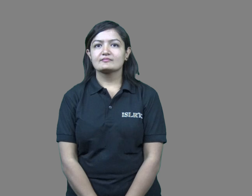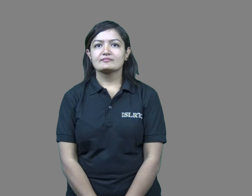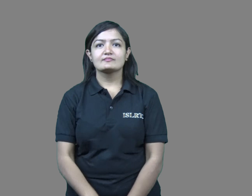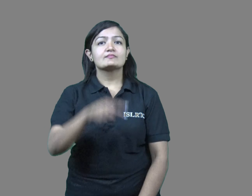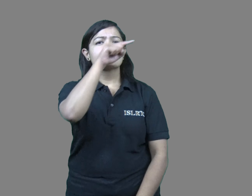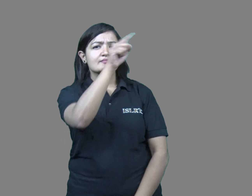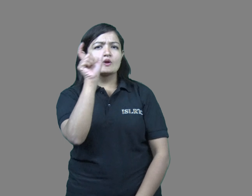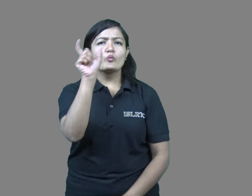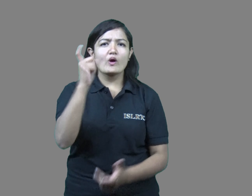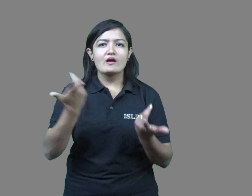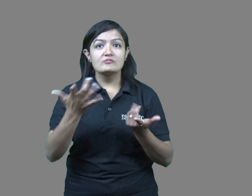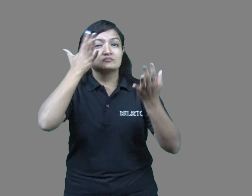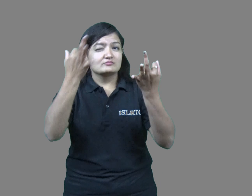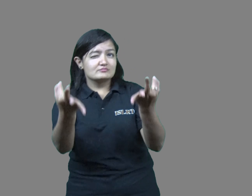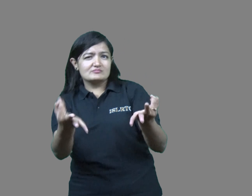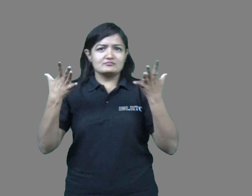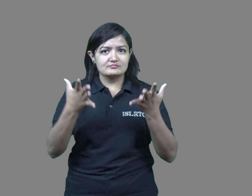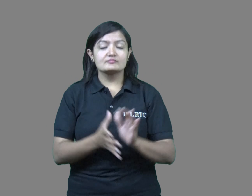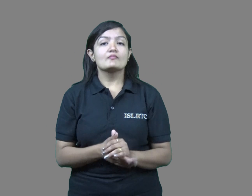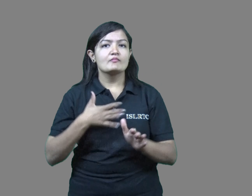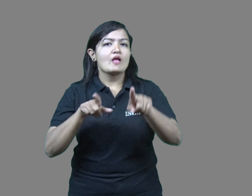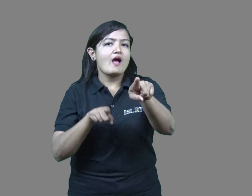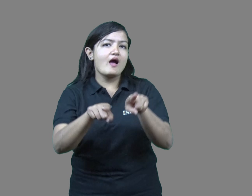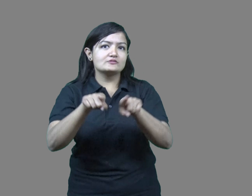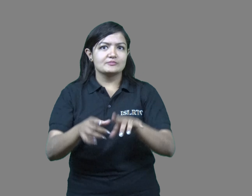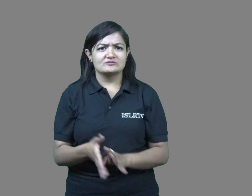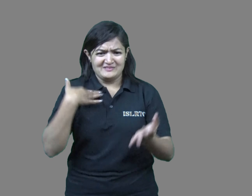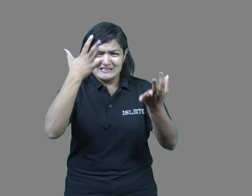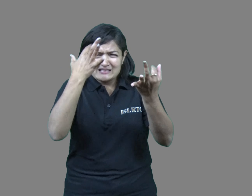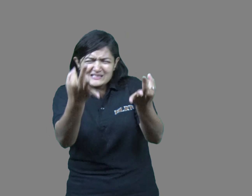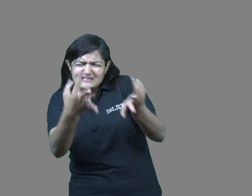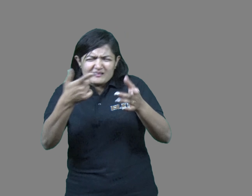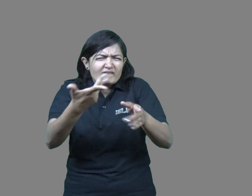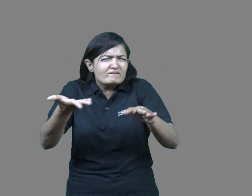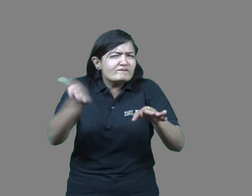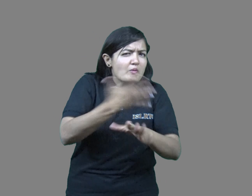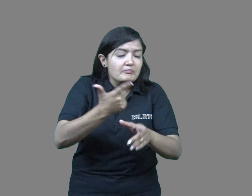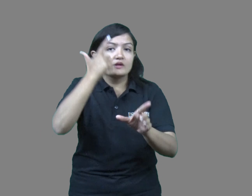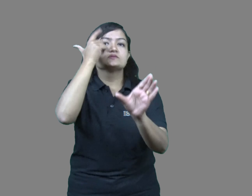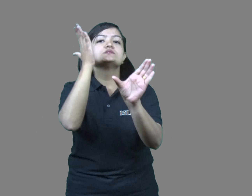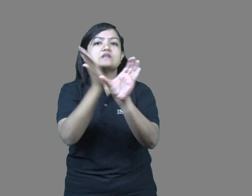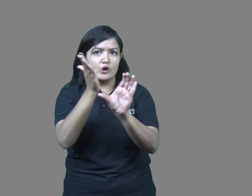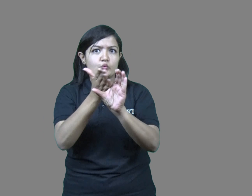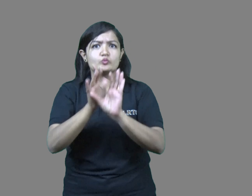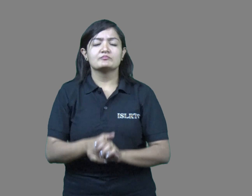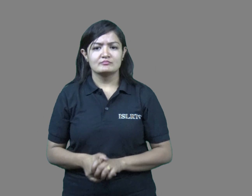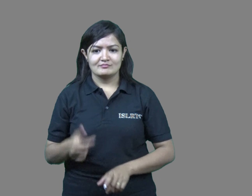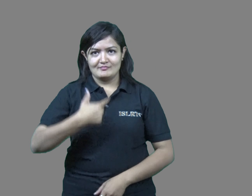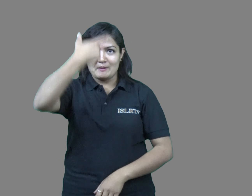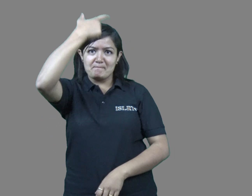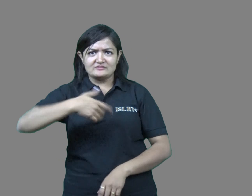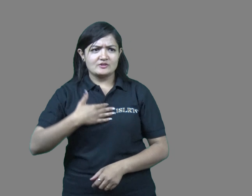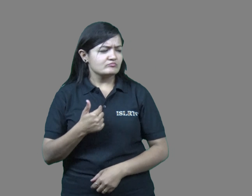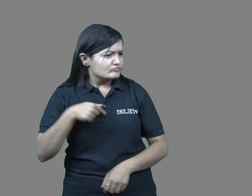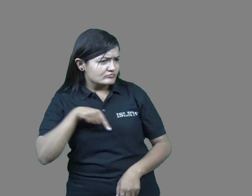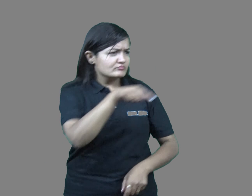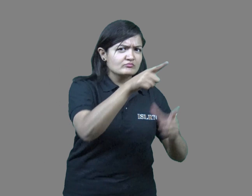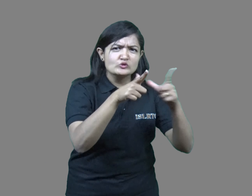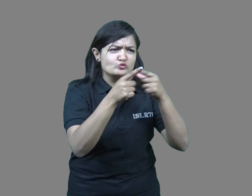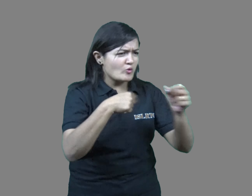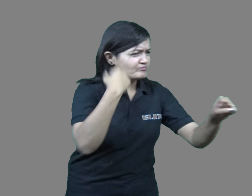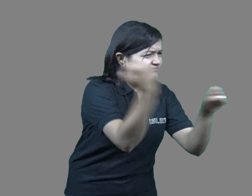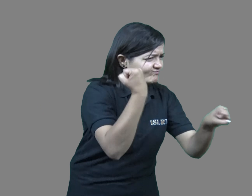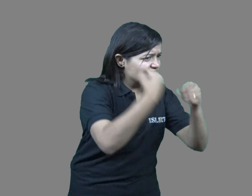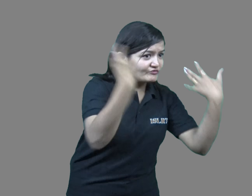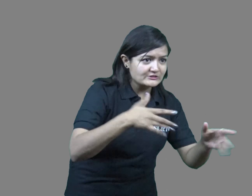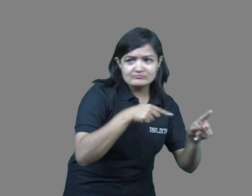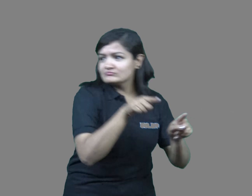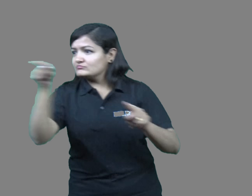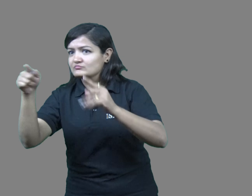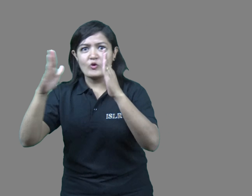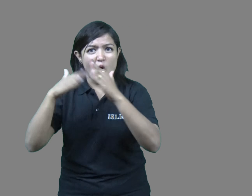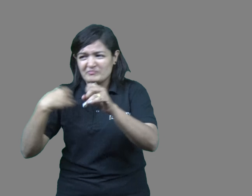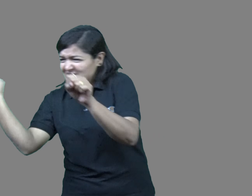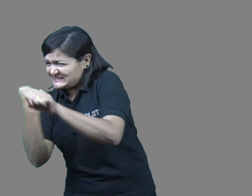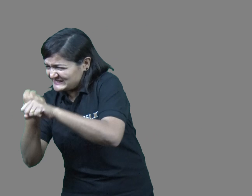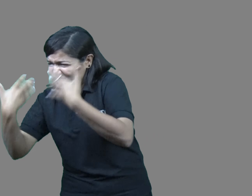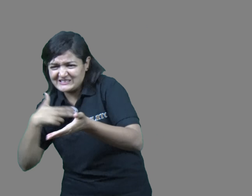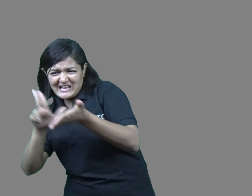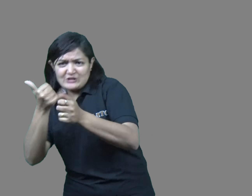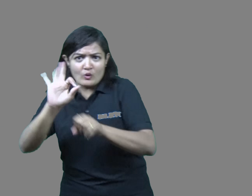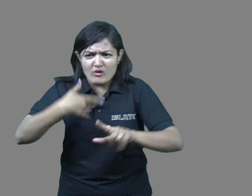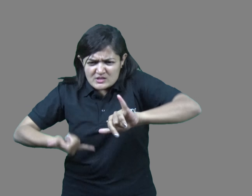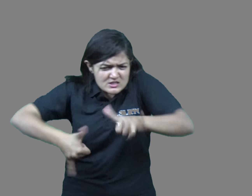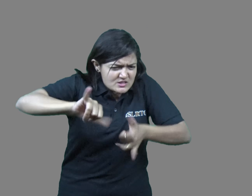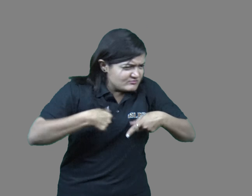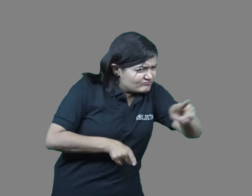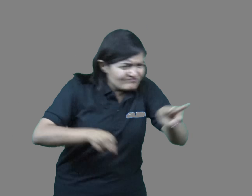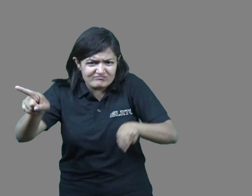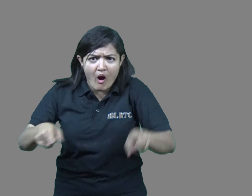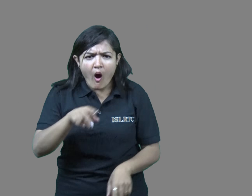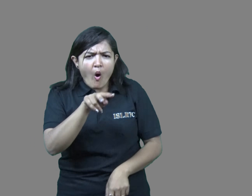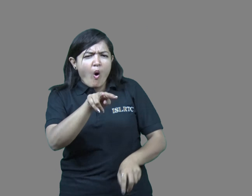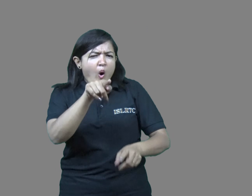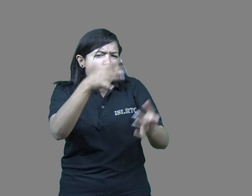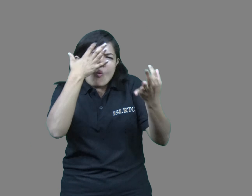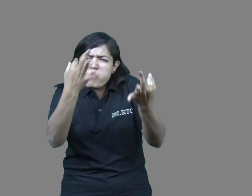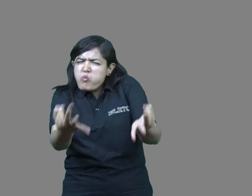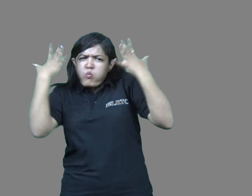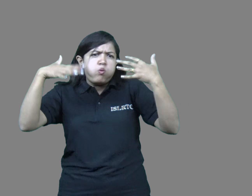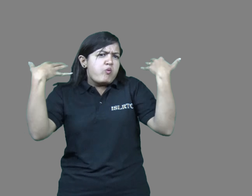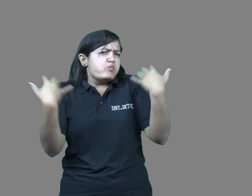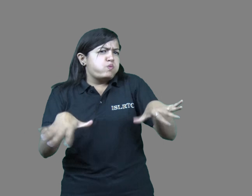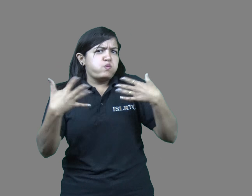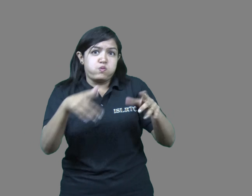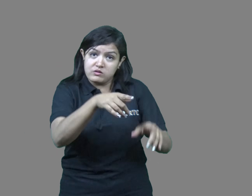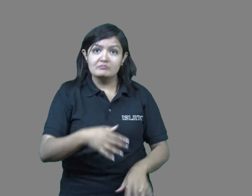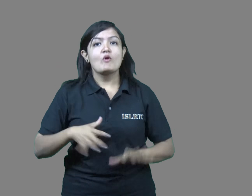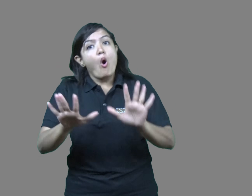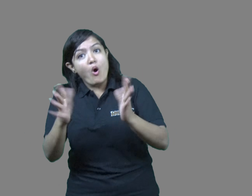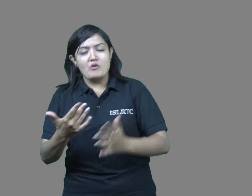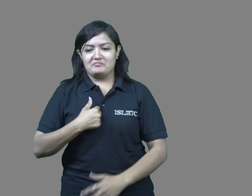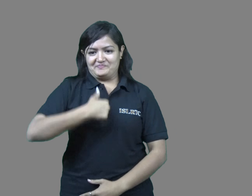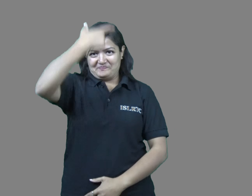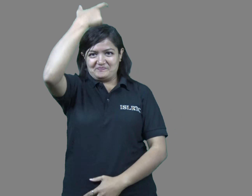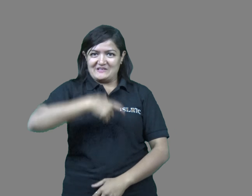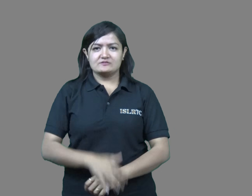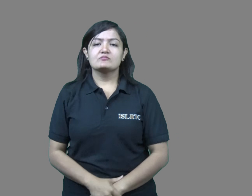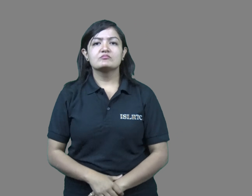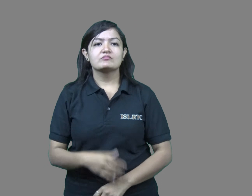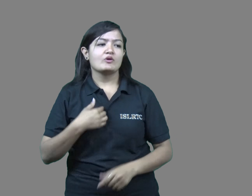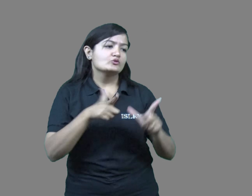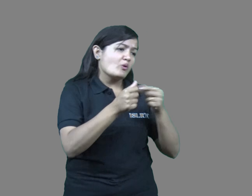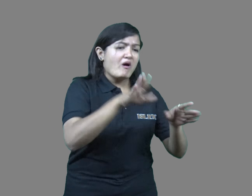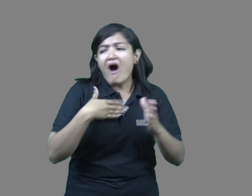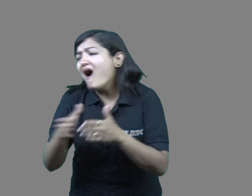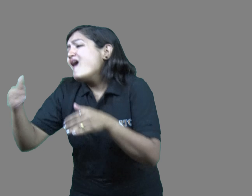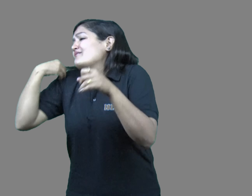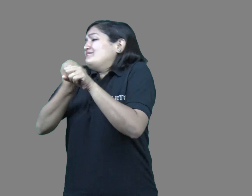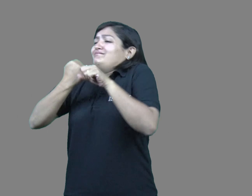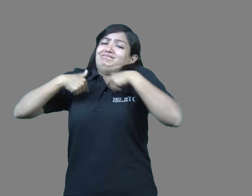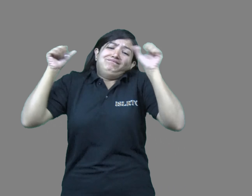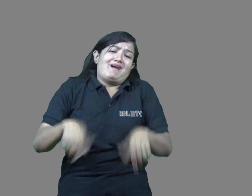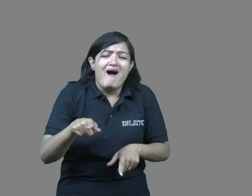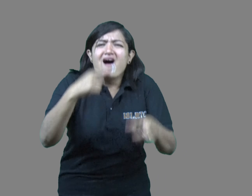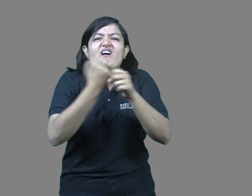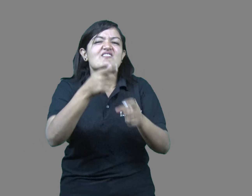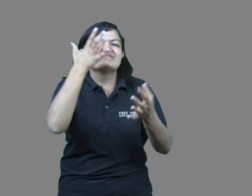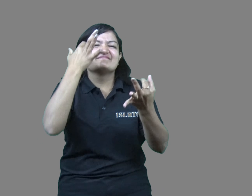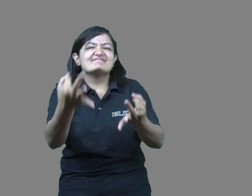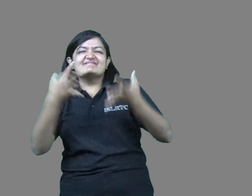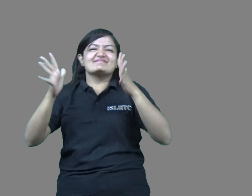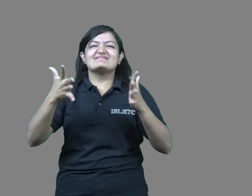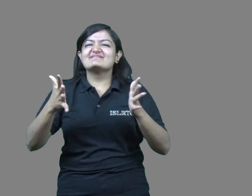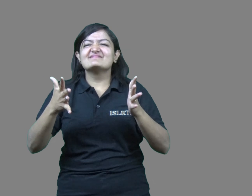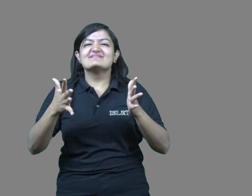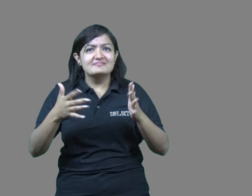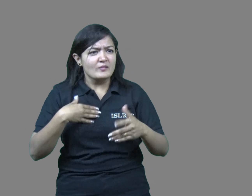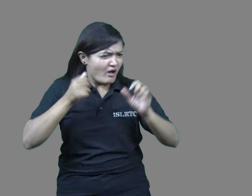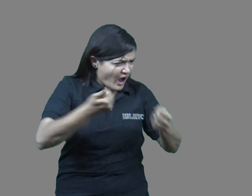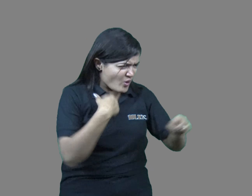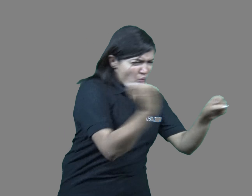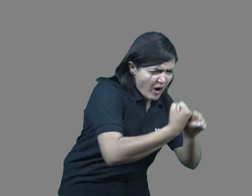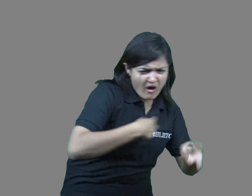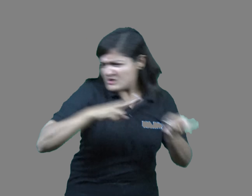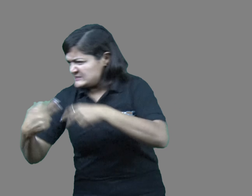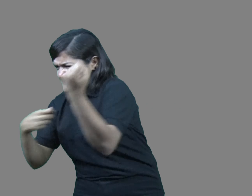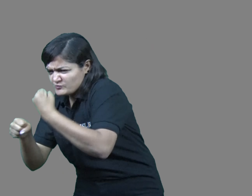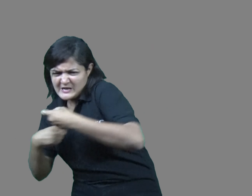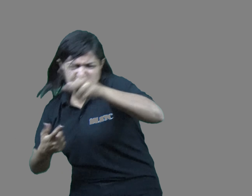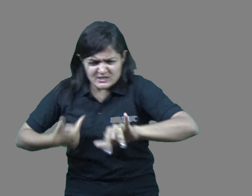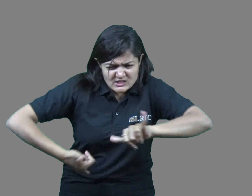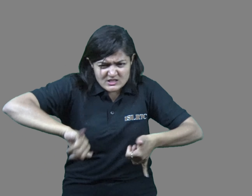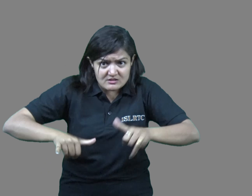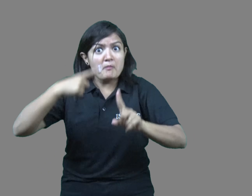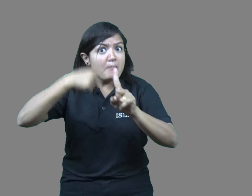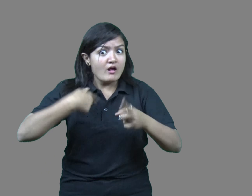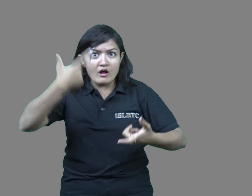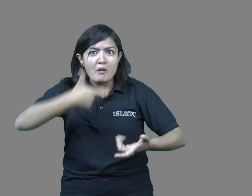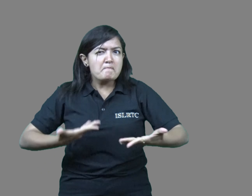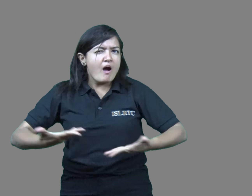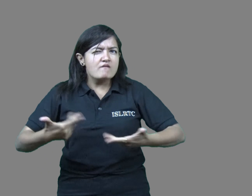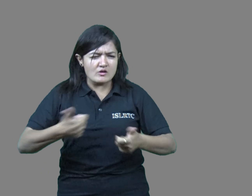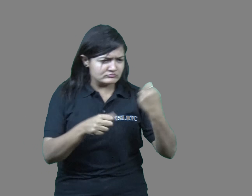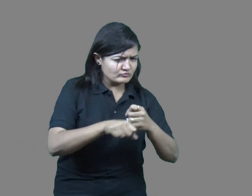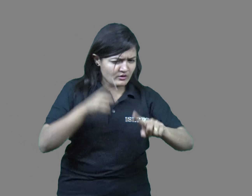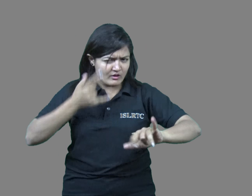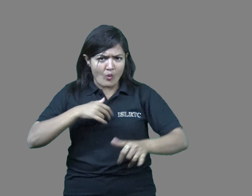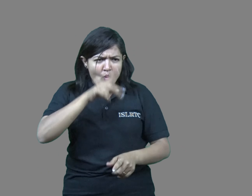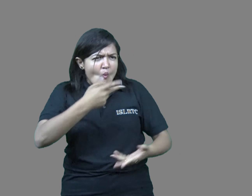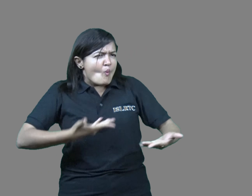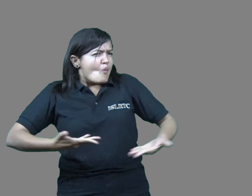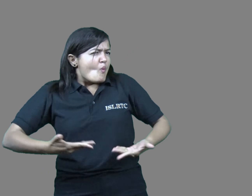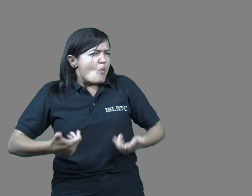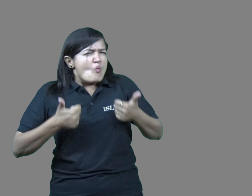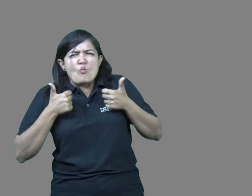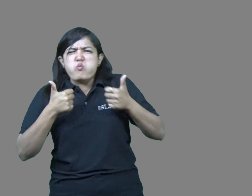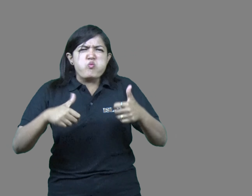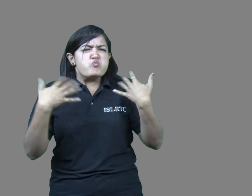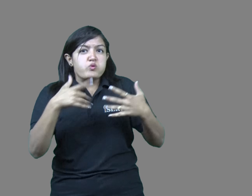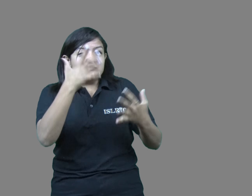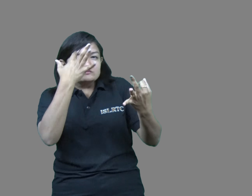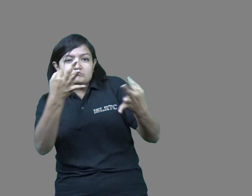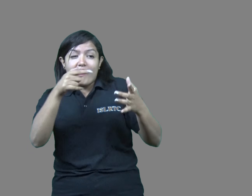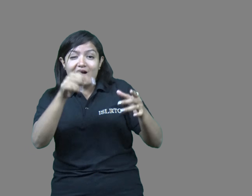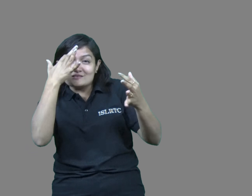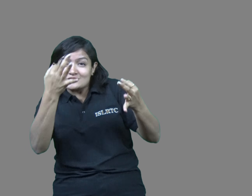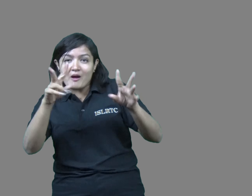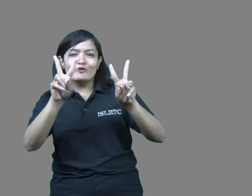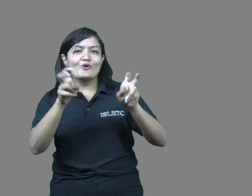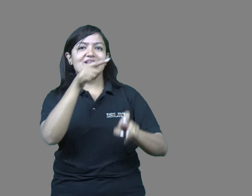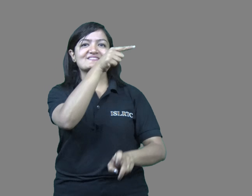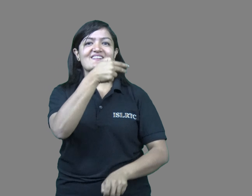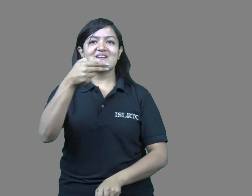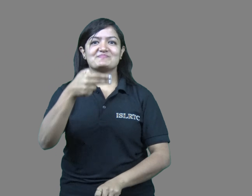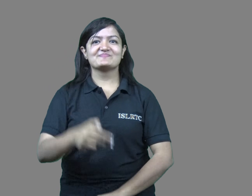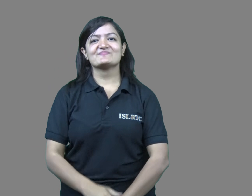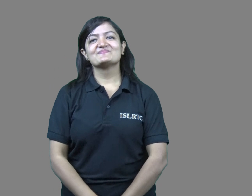Intelligence